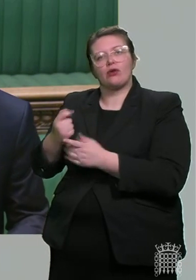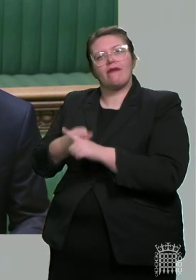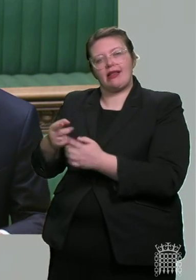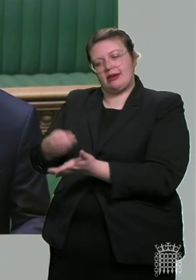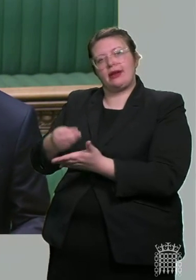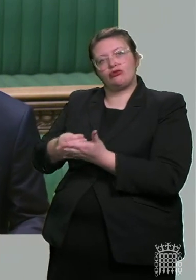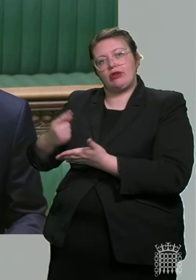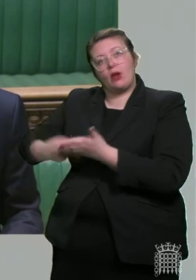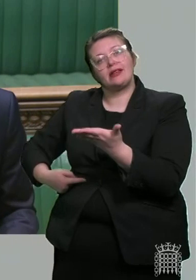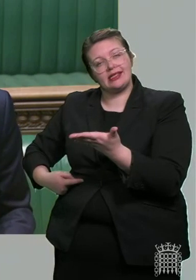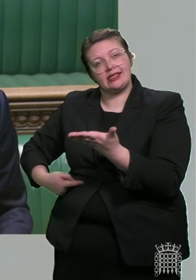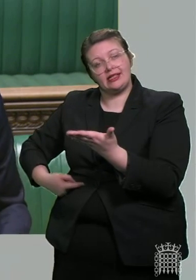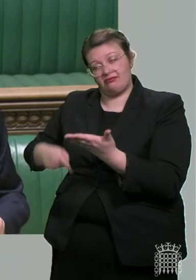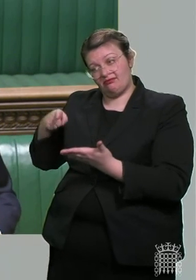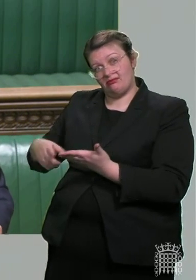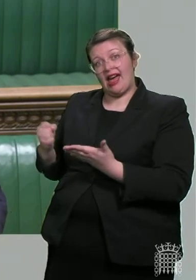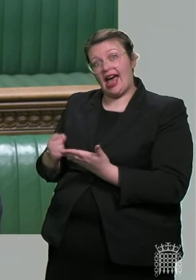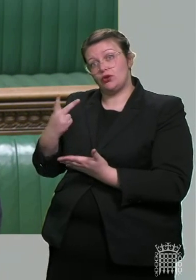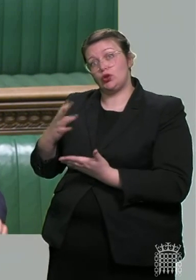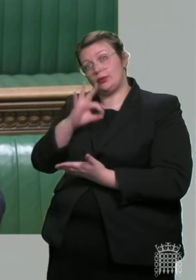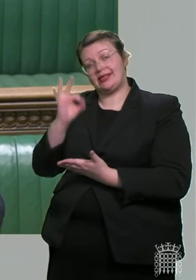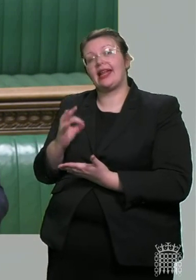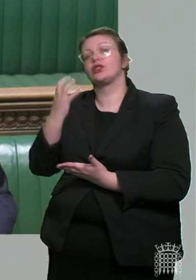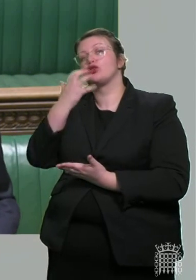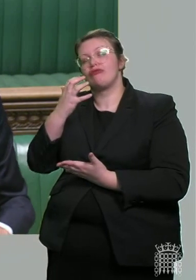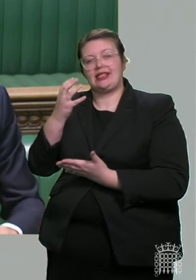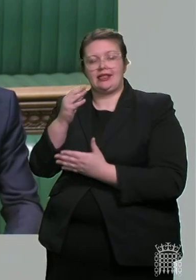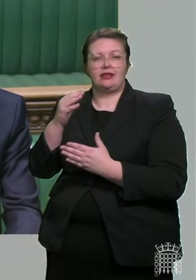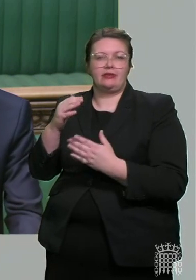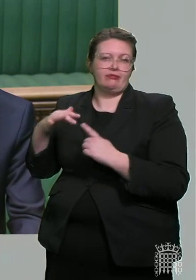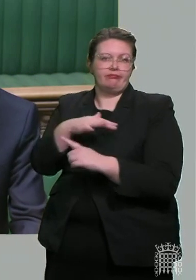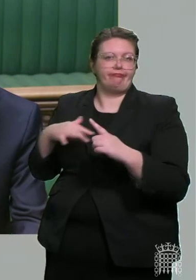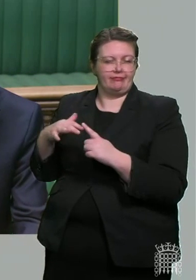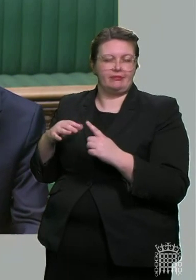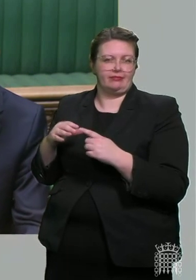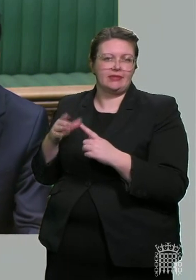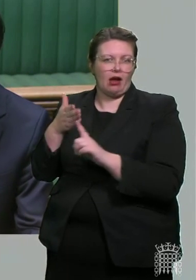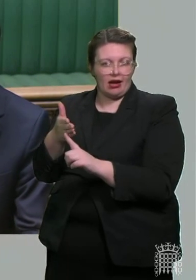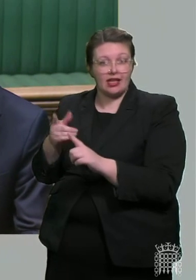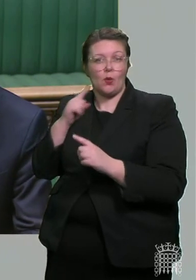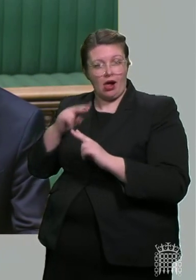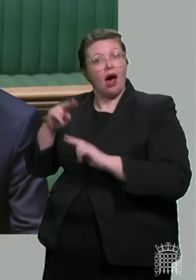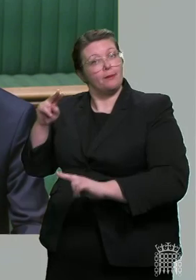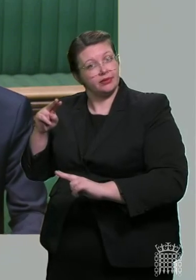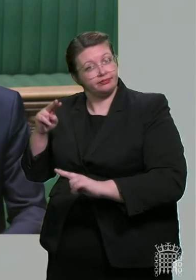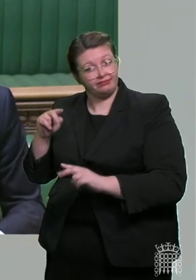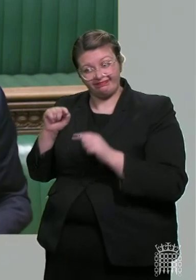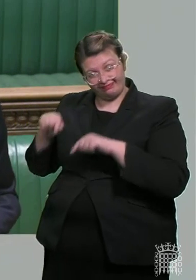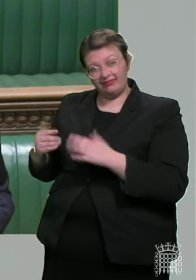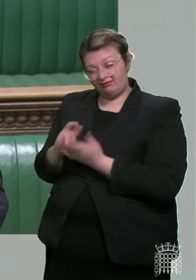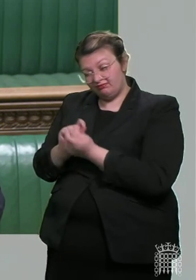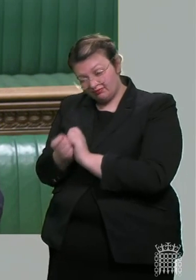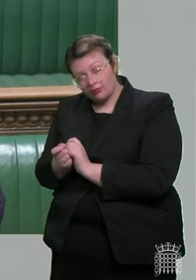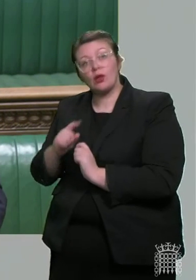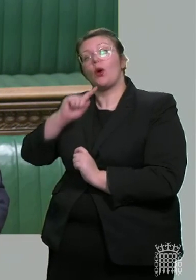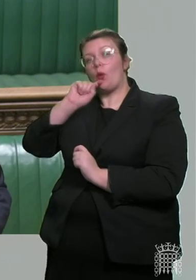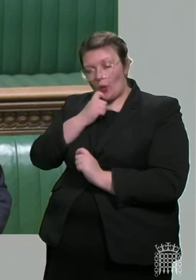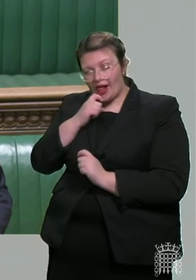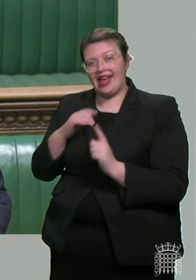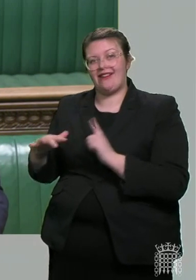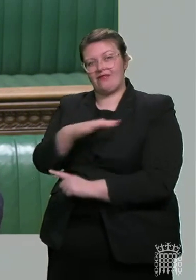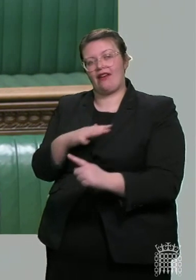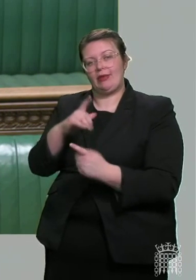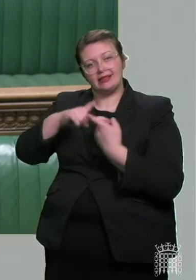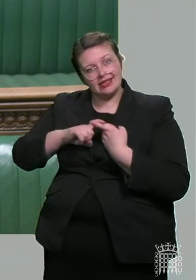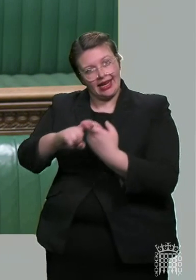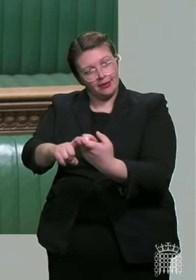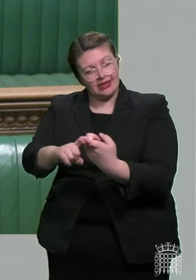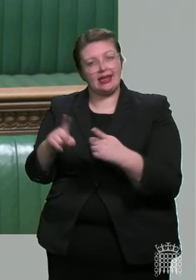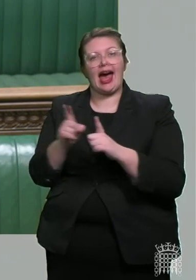It reaffirms its 2% target, but now it will also reflect the importance of environmental sustainability and the transition to net zero.